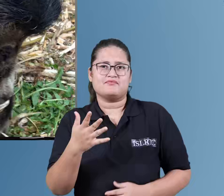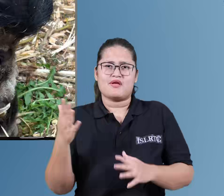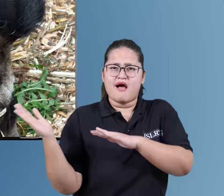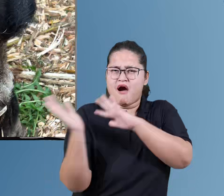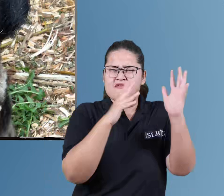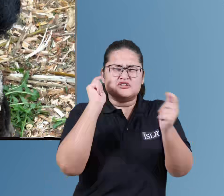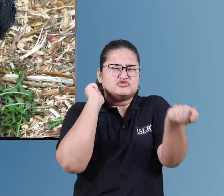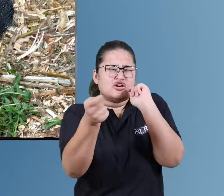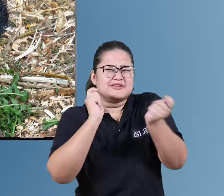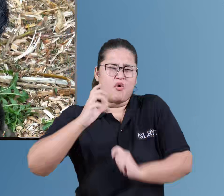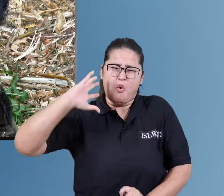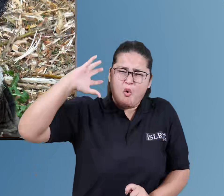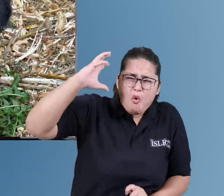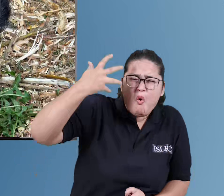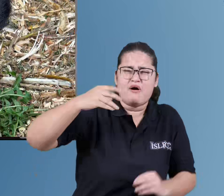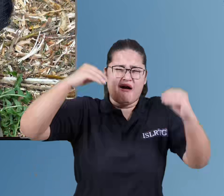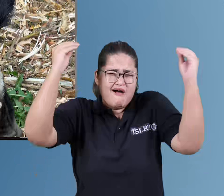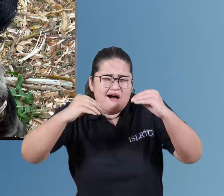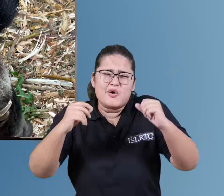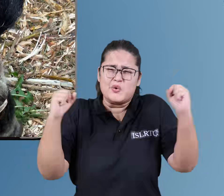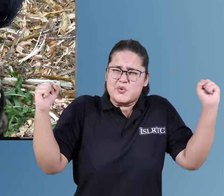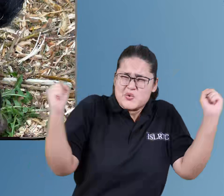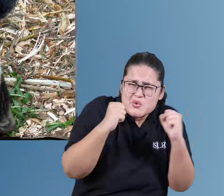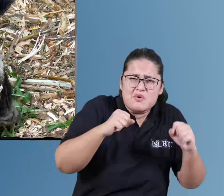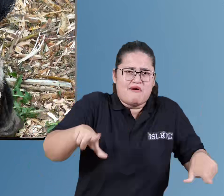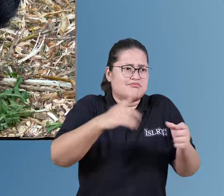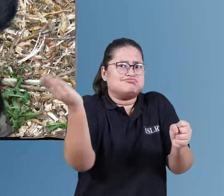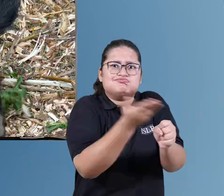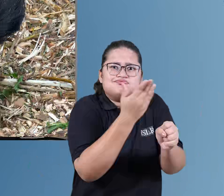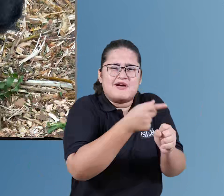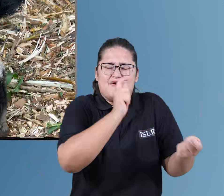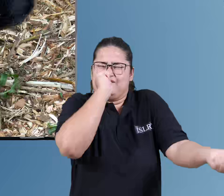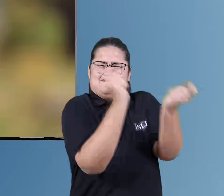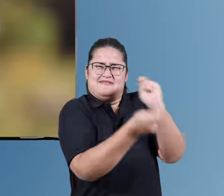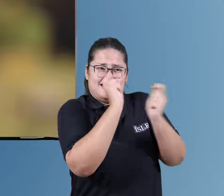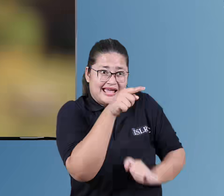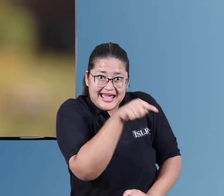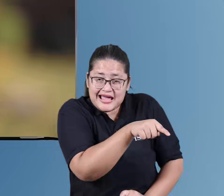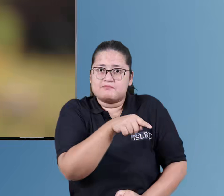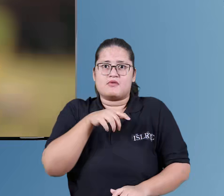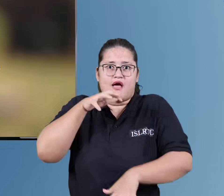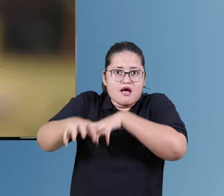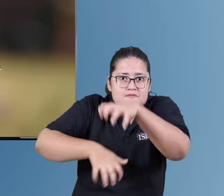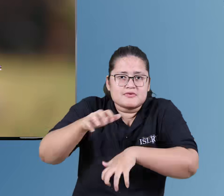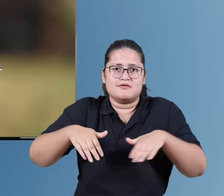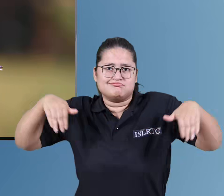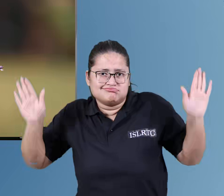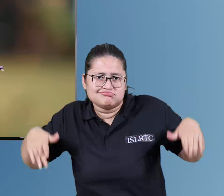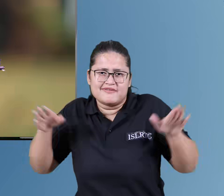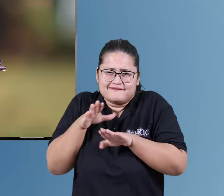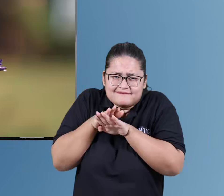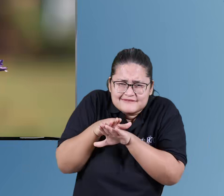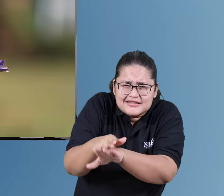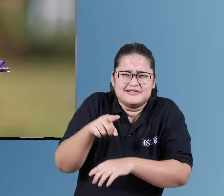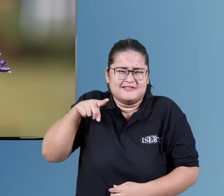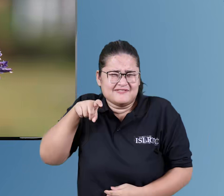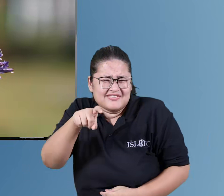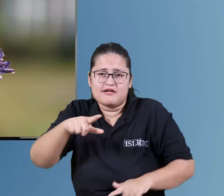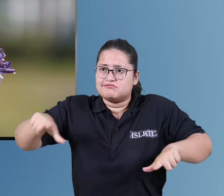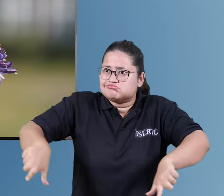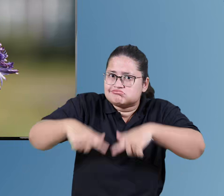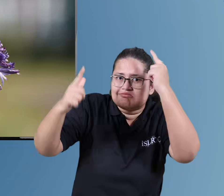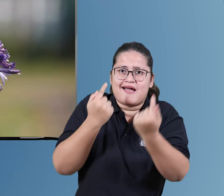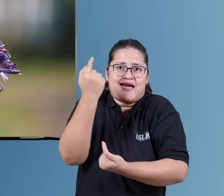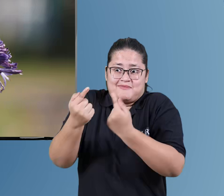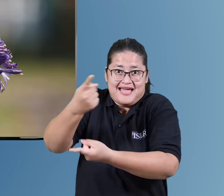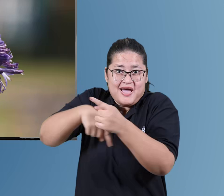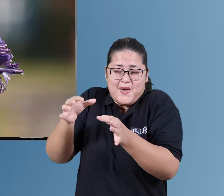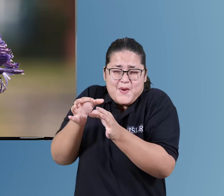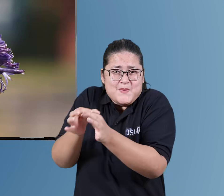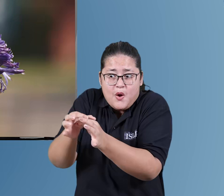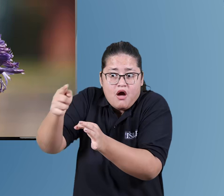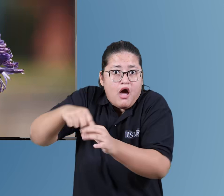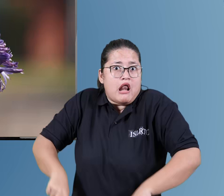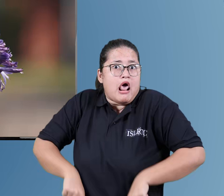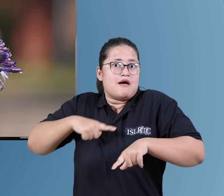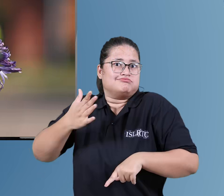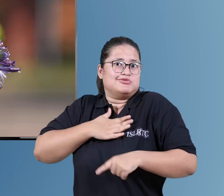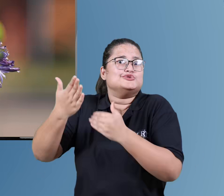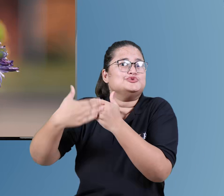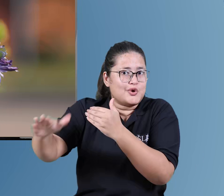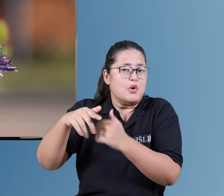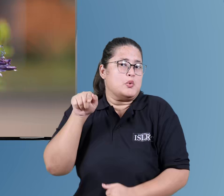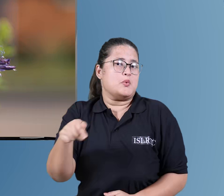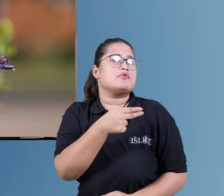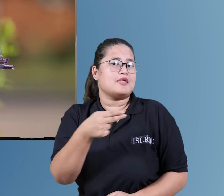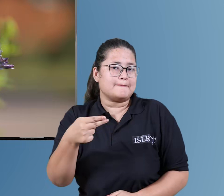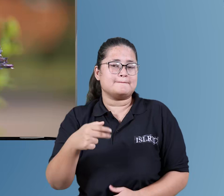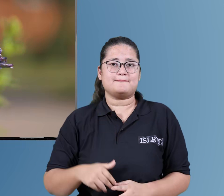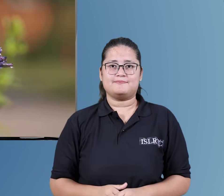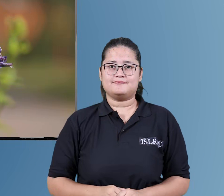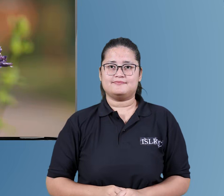Extant means species of animals, organisms or flora, that are still alive or surviving, especially despite threats like habitat loss or climate change.